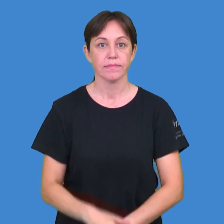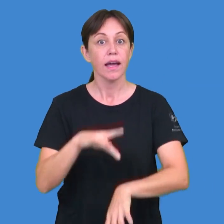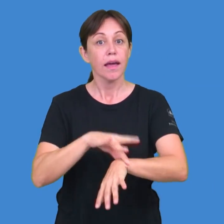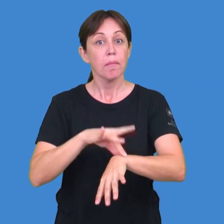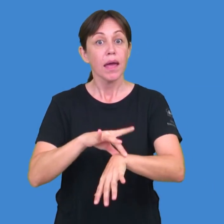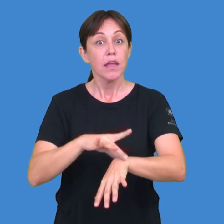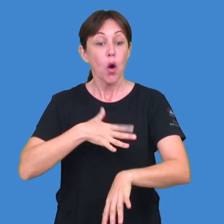enfermo